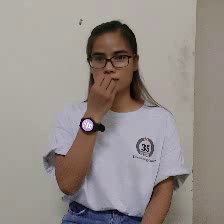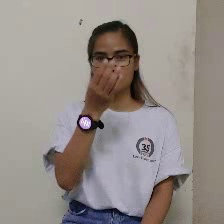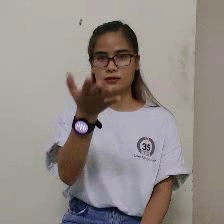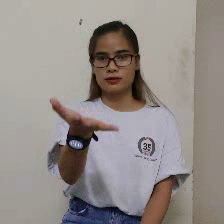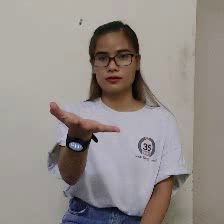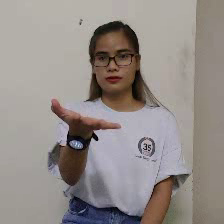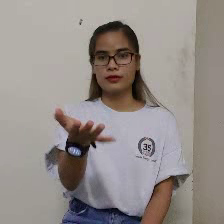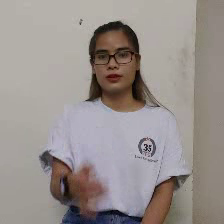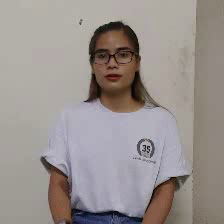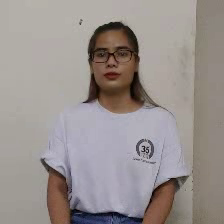Cảm ơn